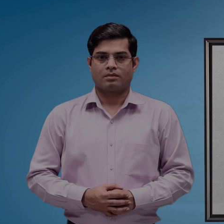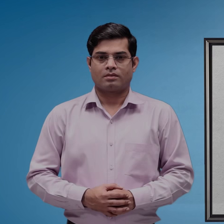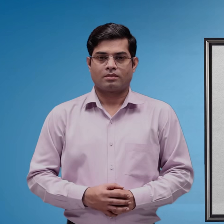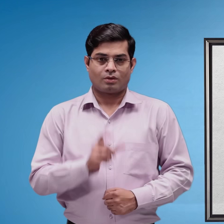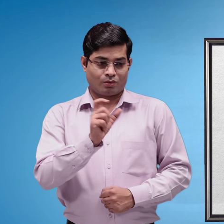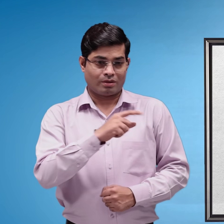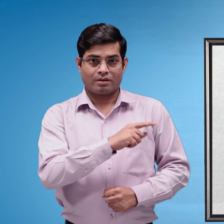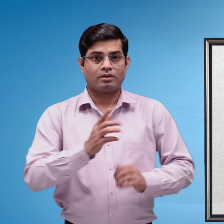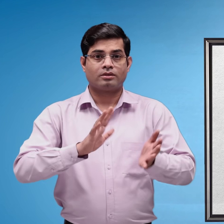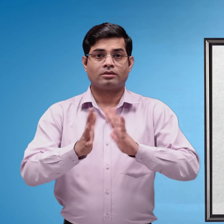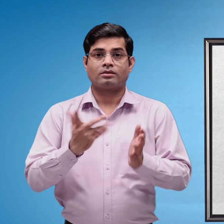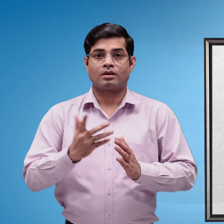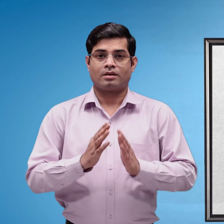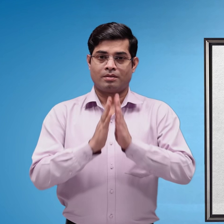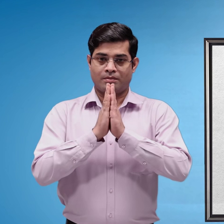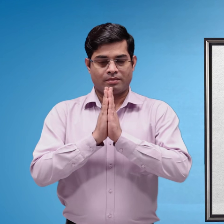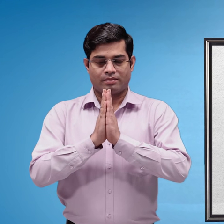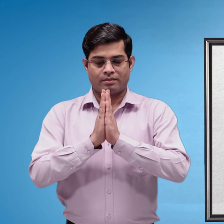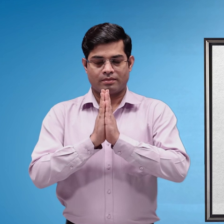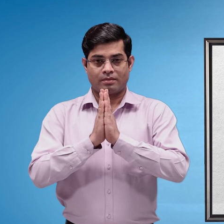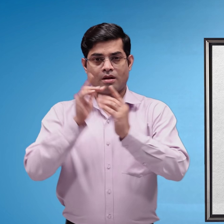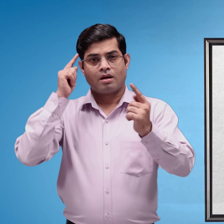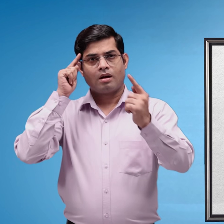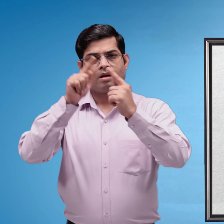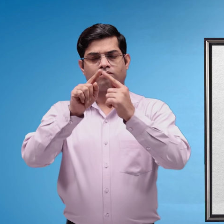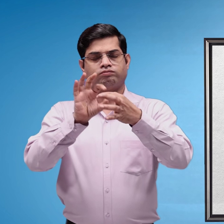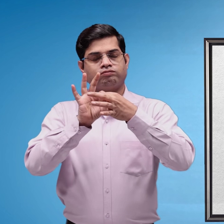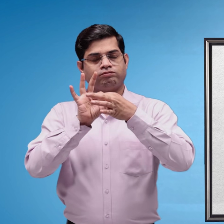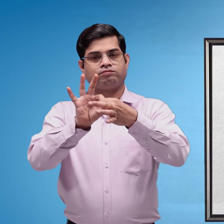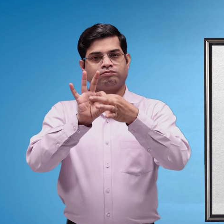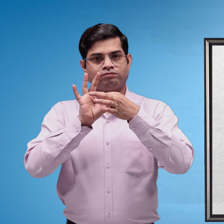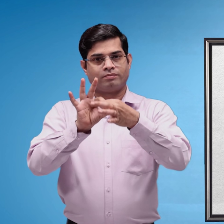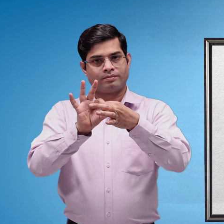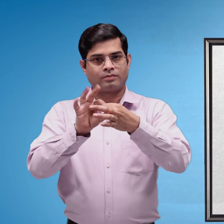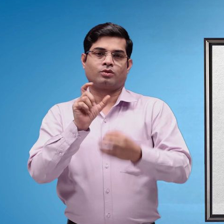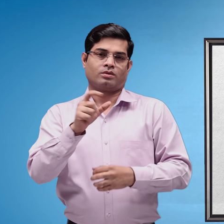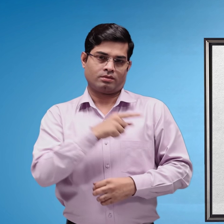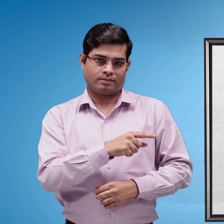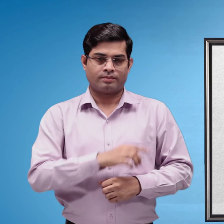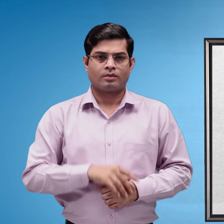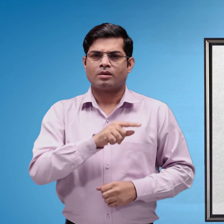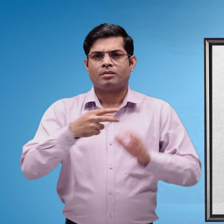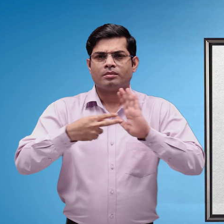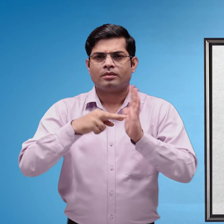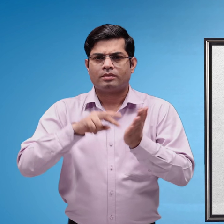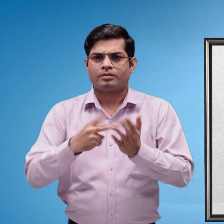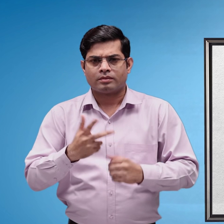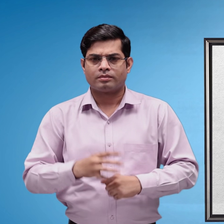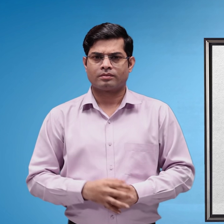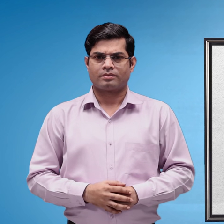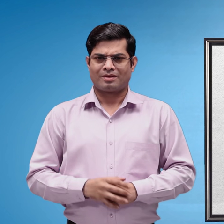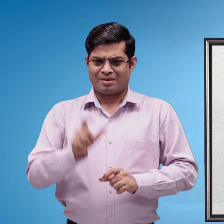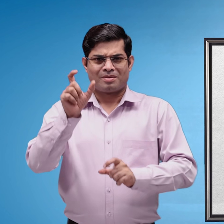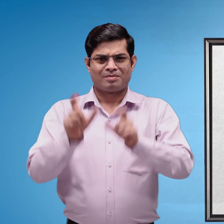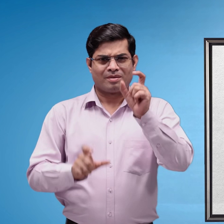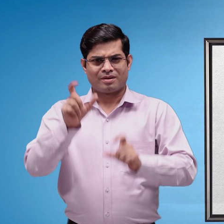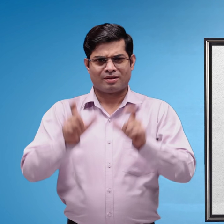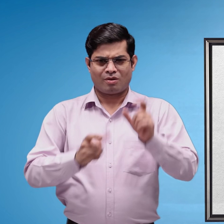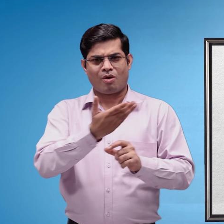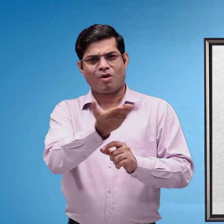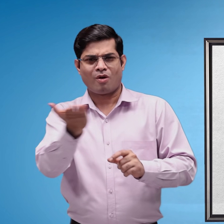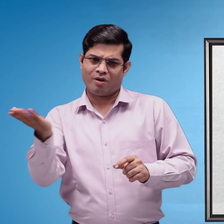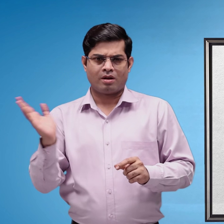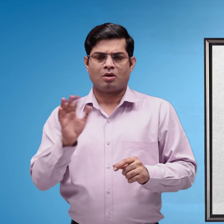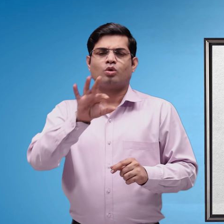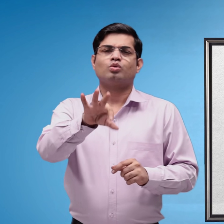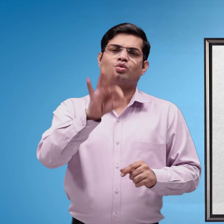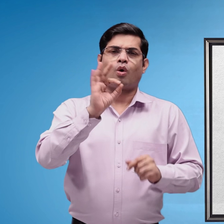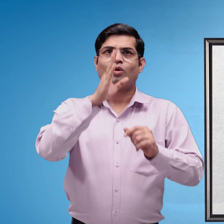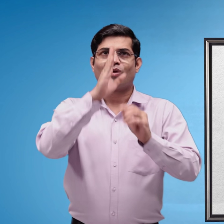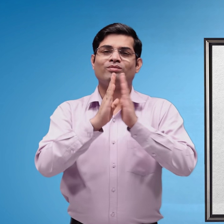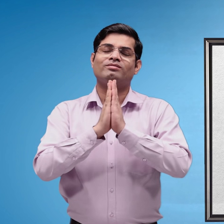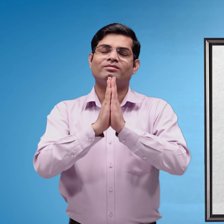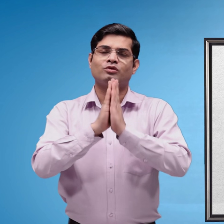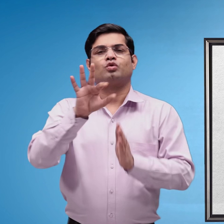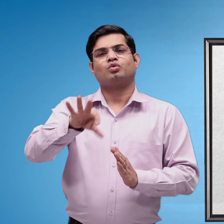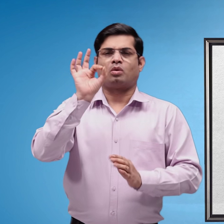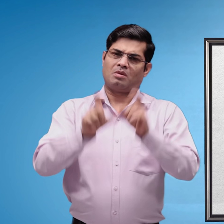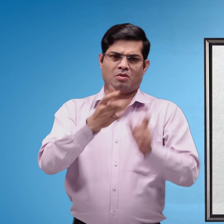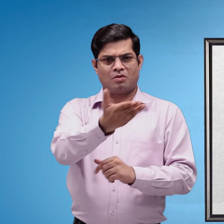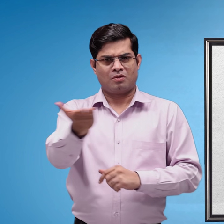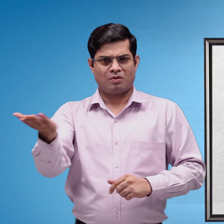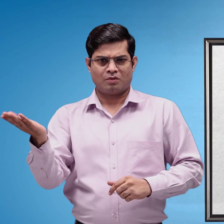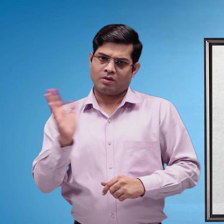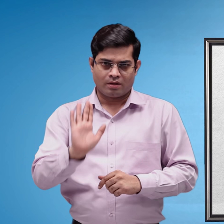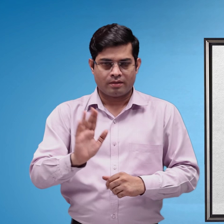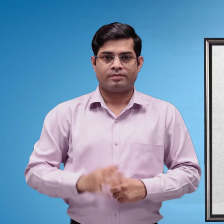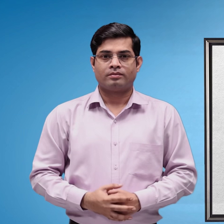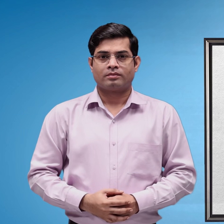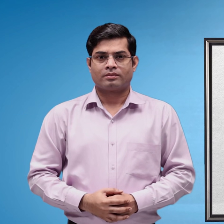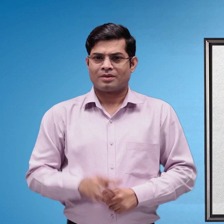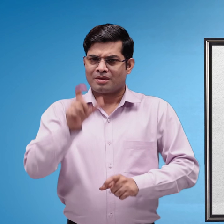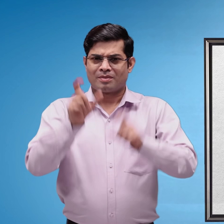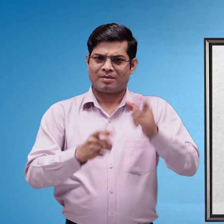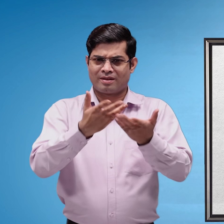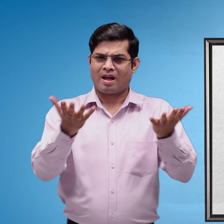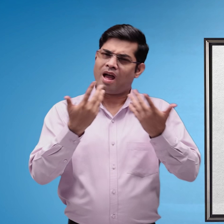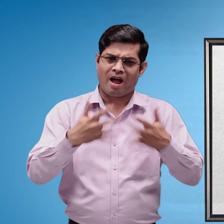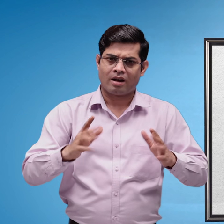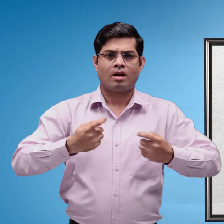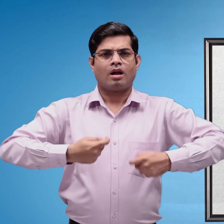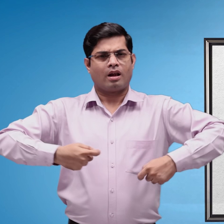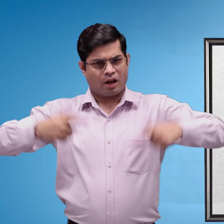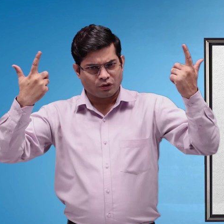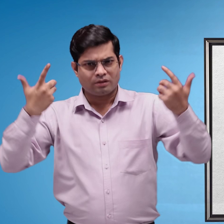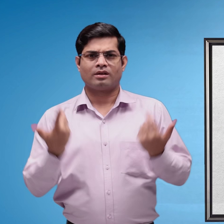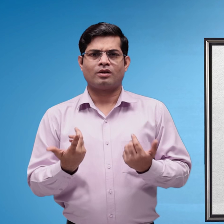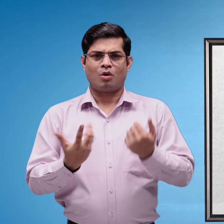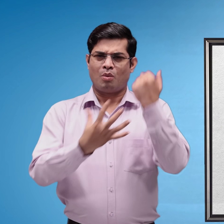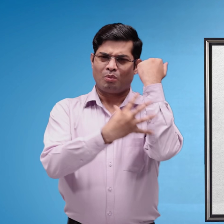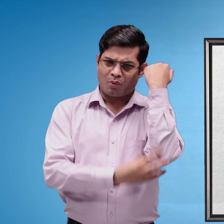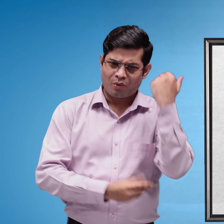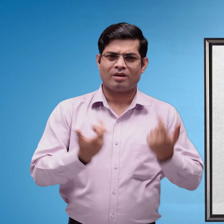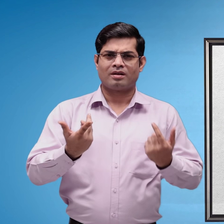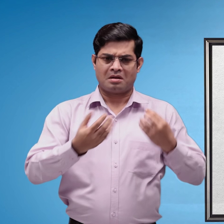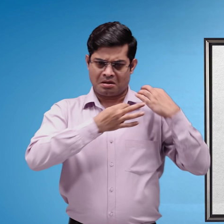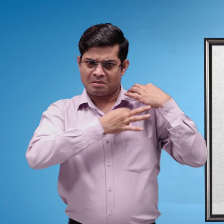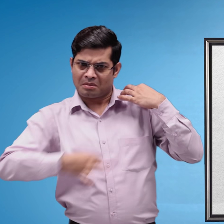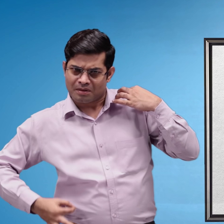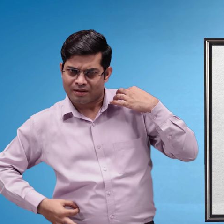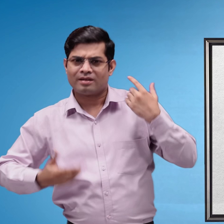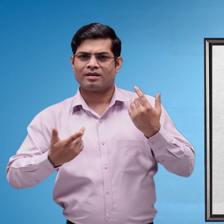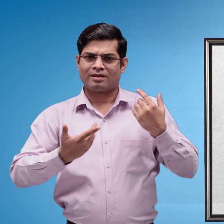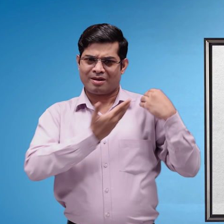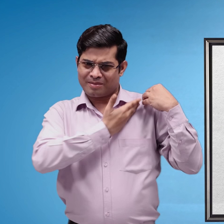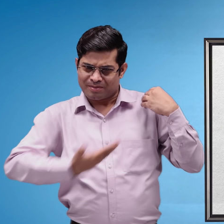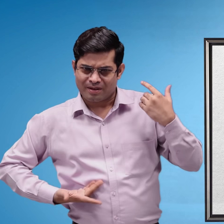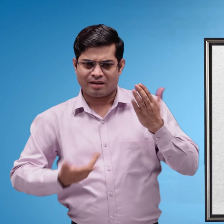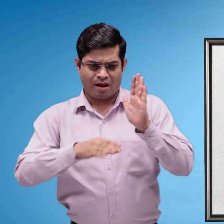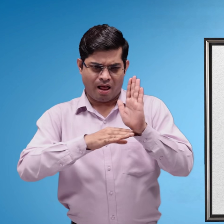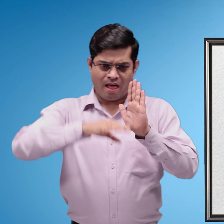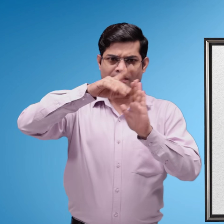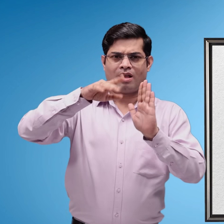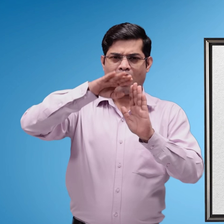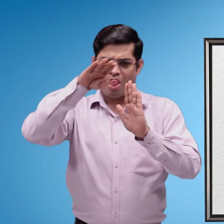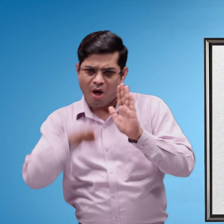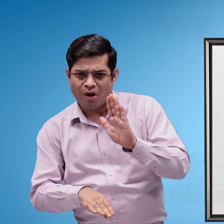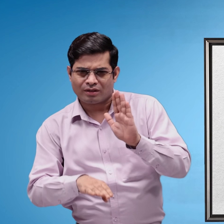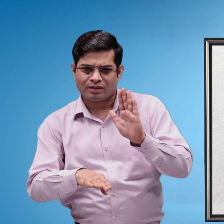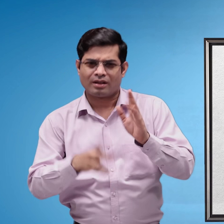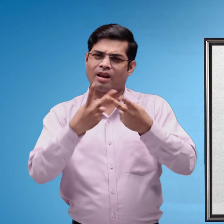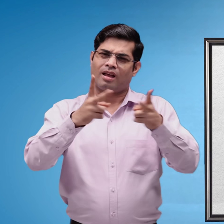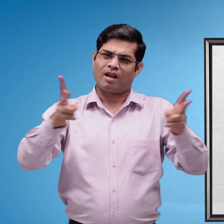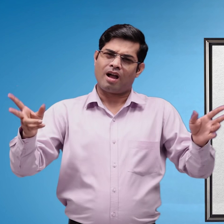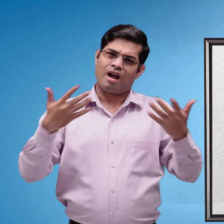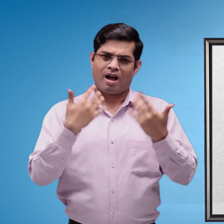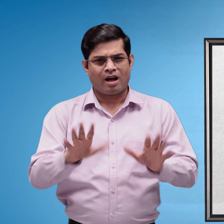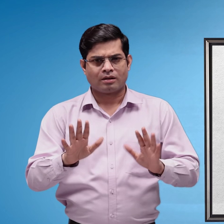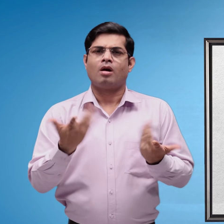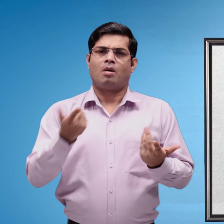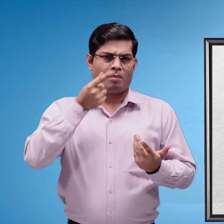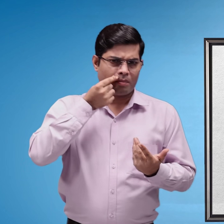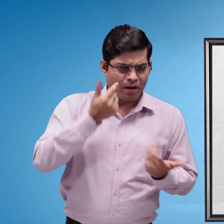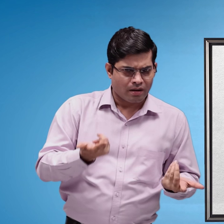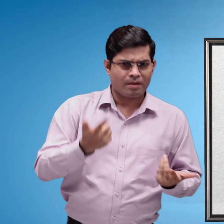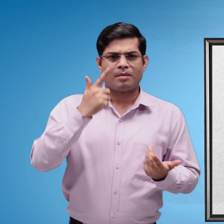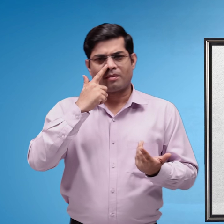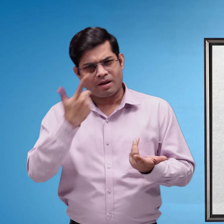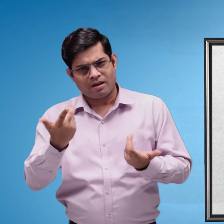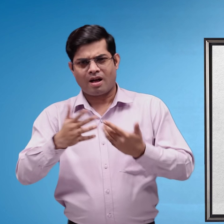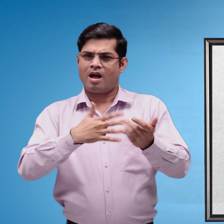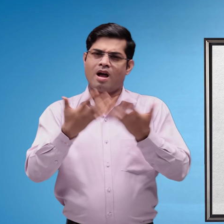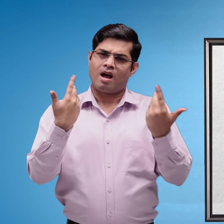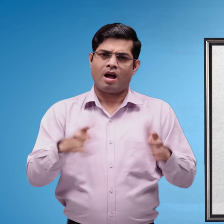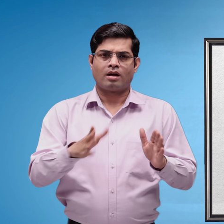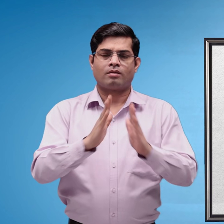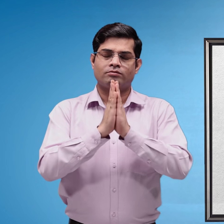Bhakti This sign means bhakti. Bhakti is generally understood as a person‘s devotion to his or her chosen deity. Anybody, whether rich or poor, belonging to the so-called ‘high’ or ‘low’ castes,